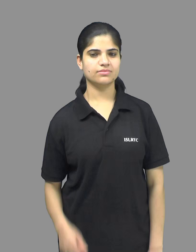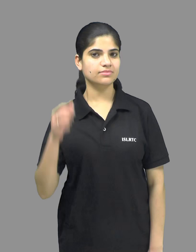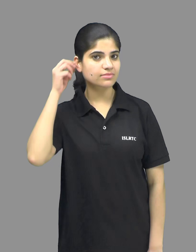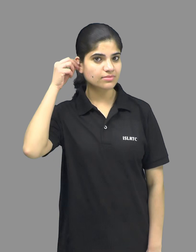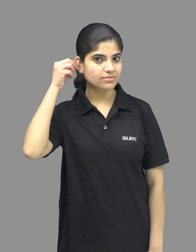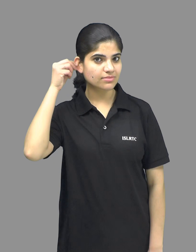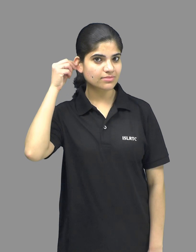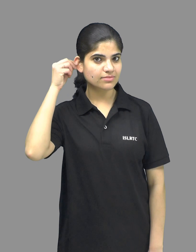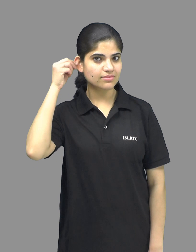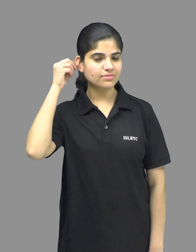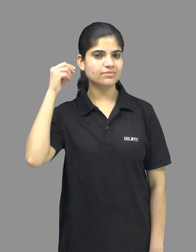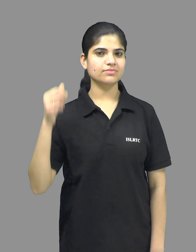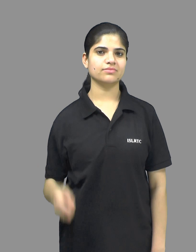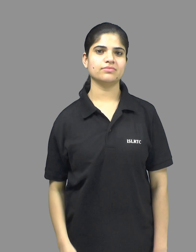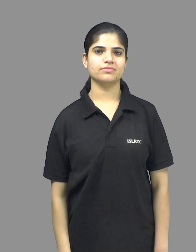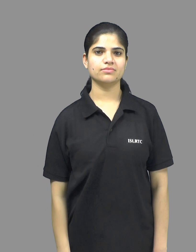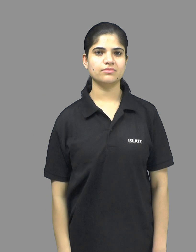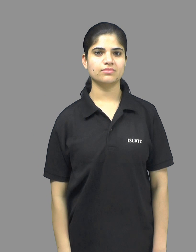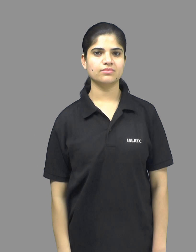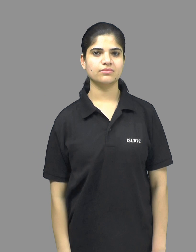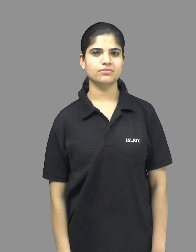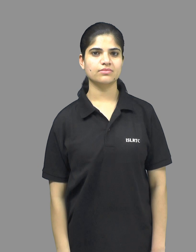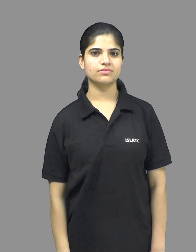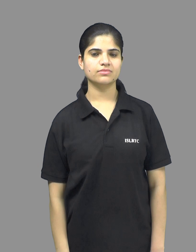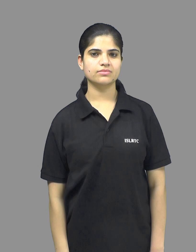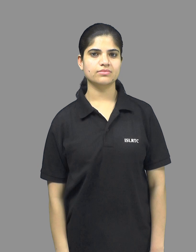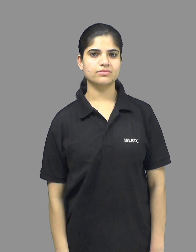Ear